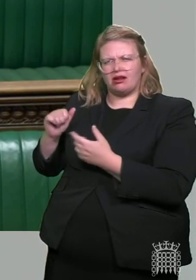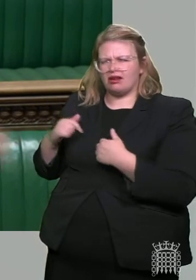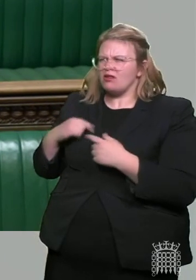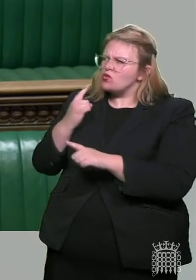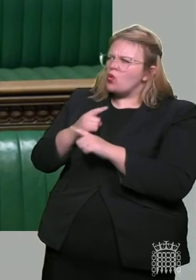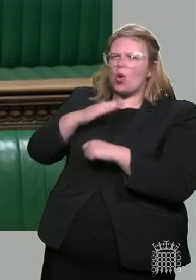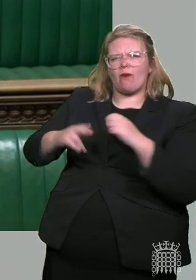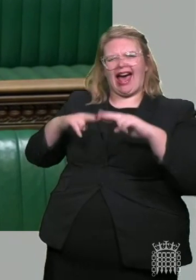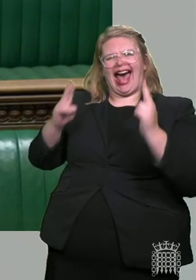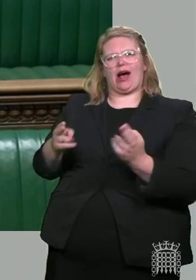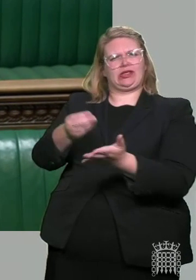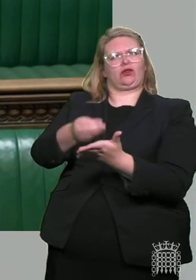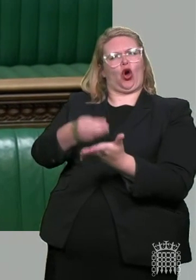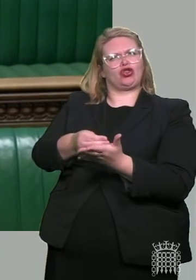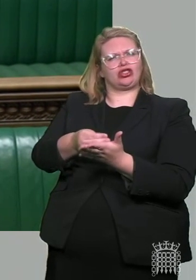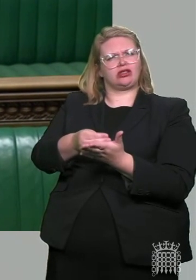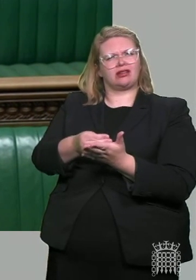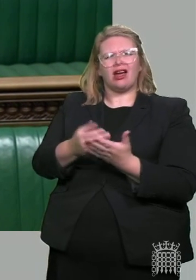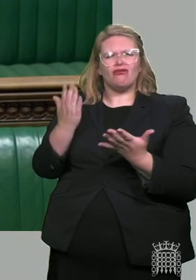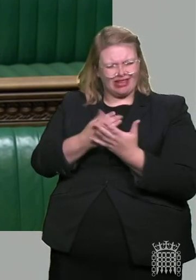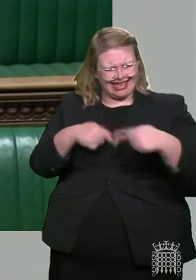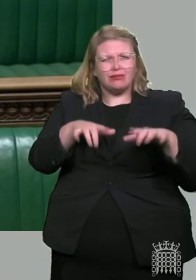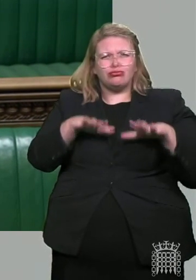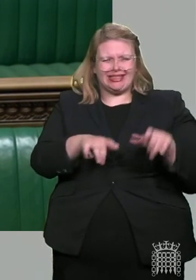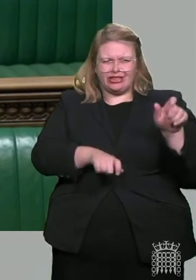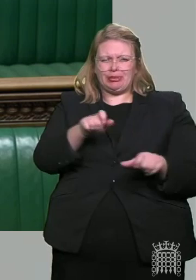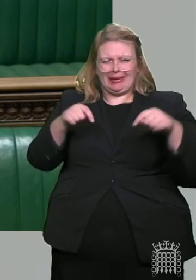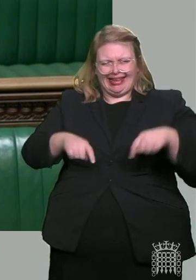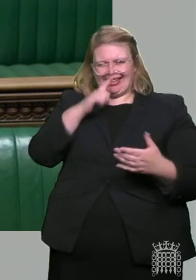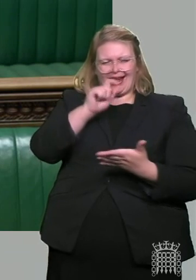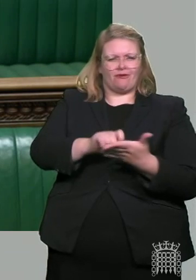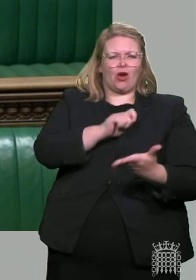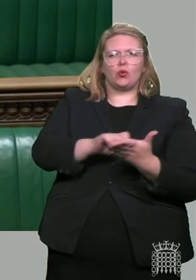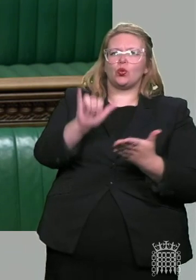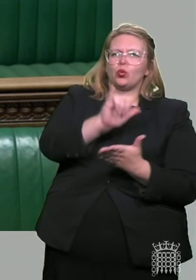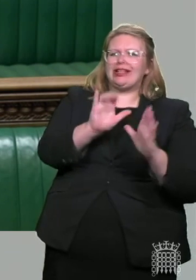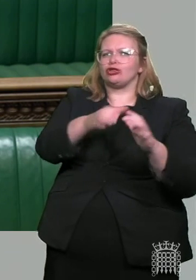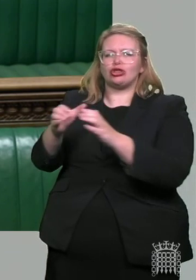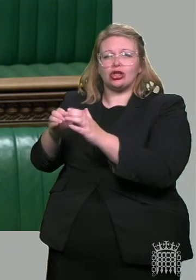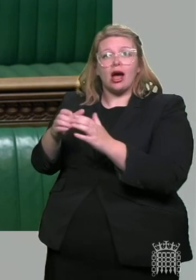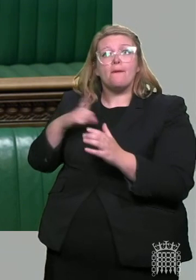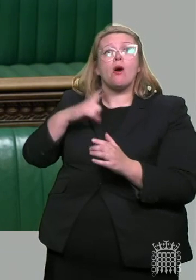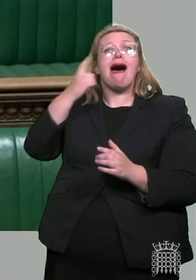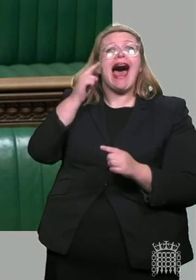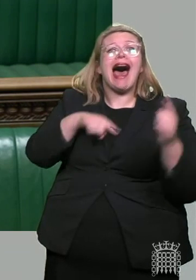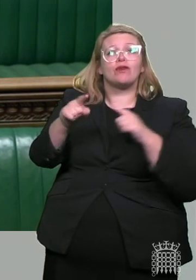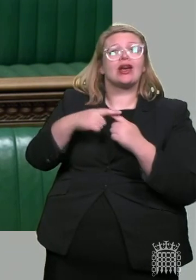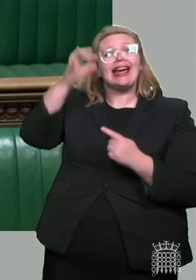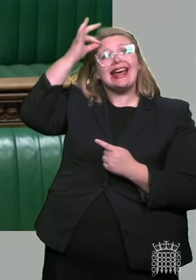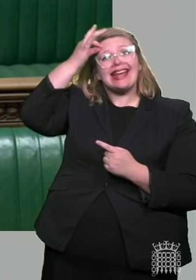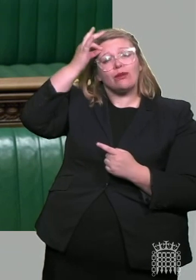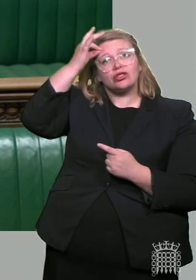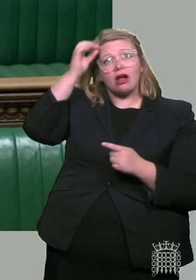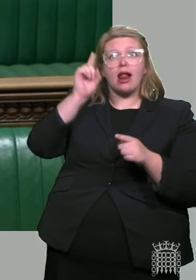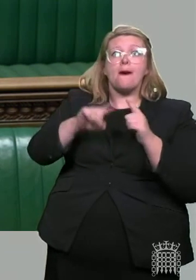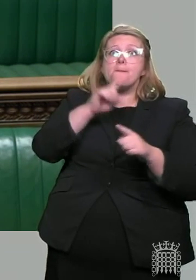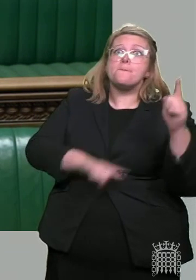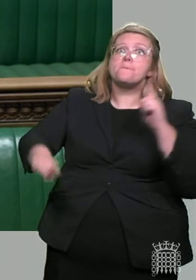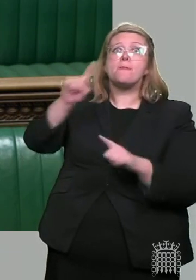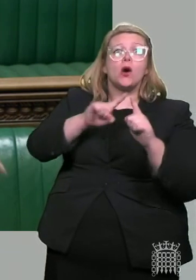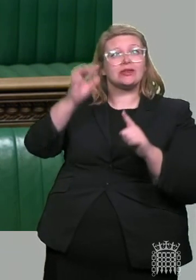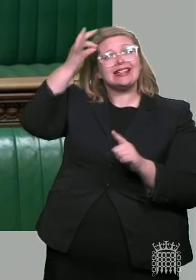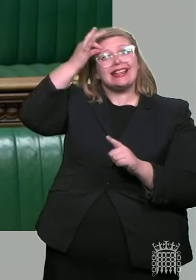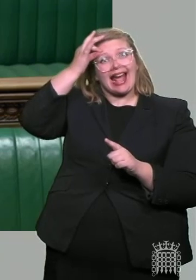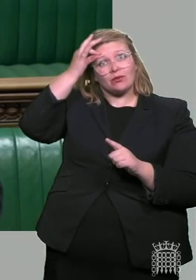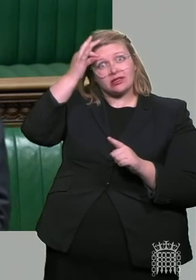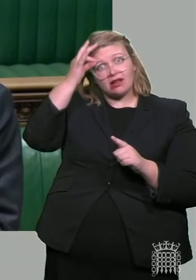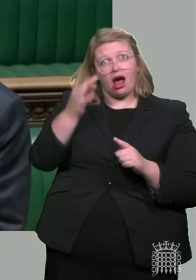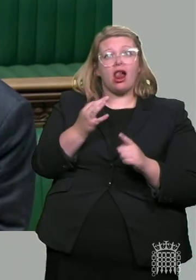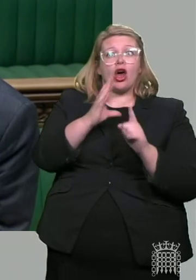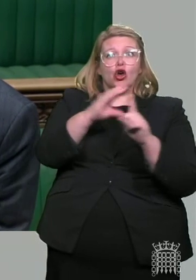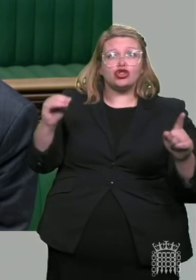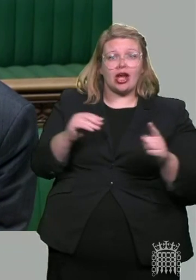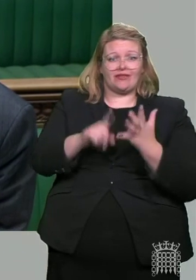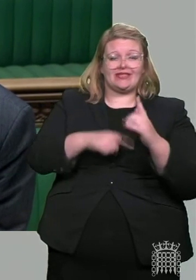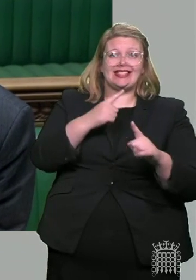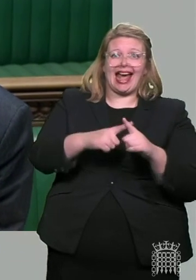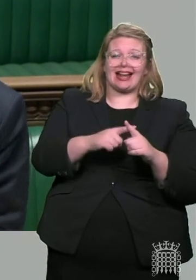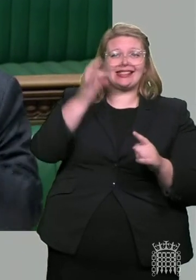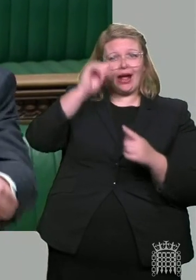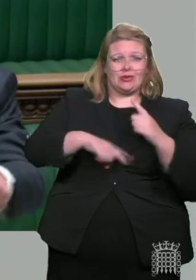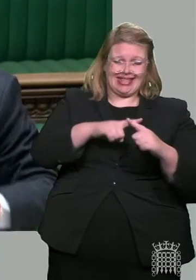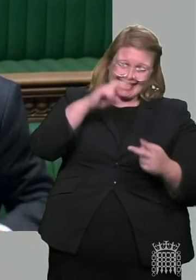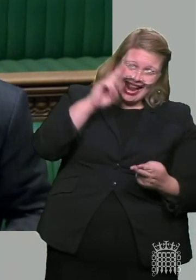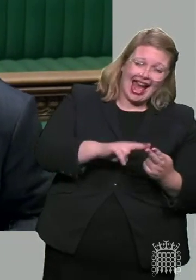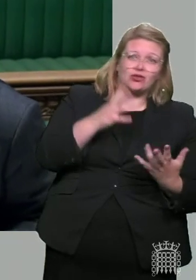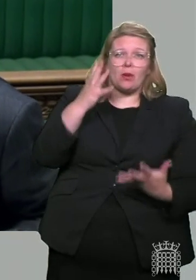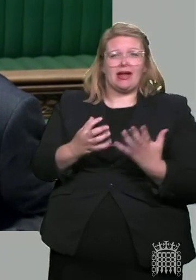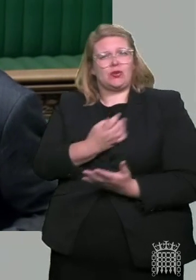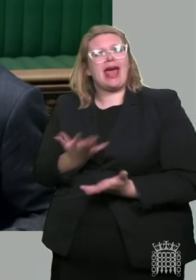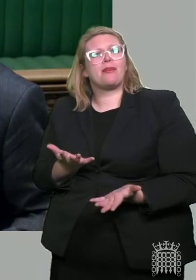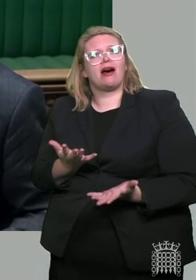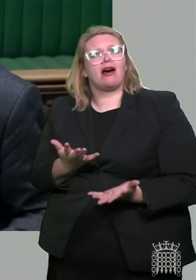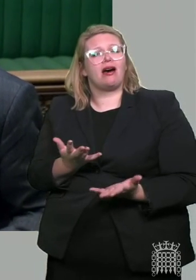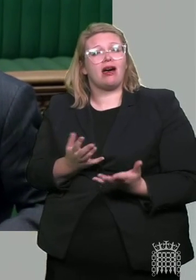The people of this country can make their own decision in just eight days’ time, because on average, Labour councils charge you £93 more in band D than Conservative councils, and Liberal Democrat councils charge you £120 more.